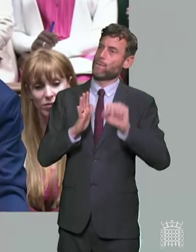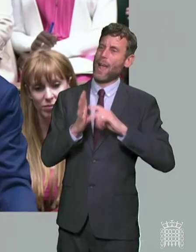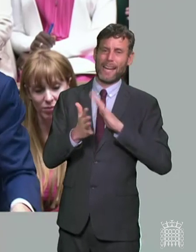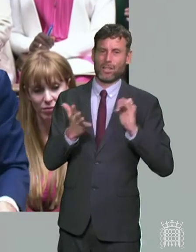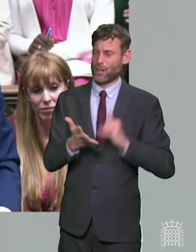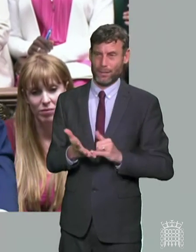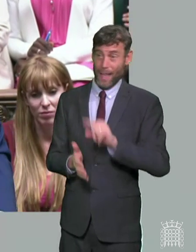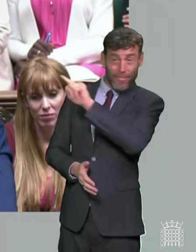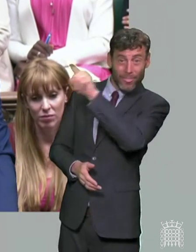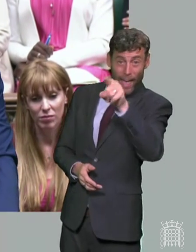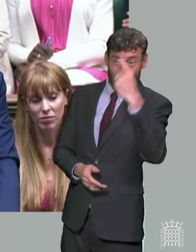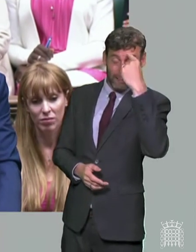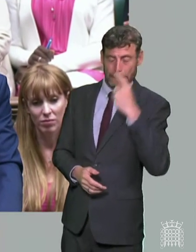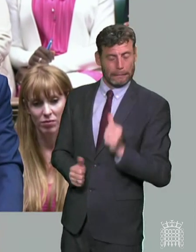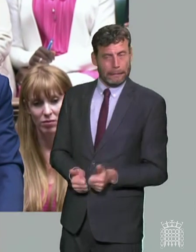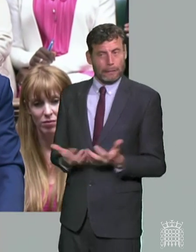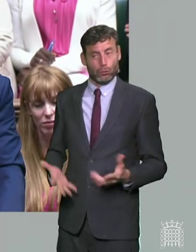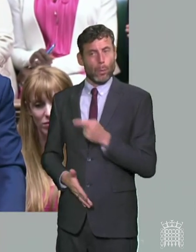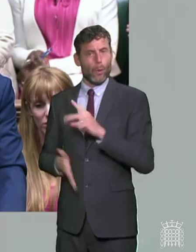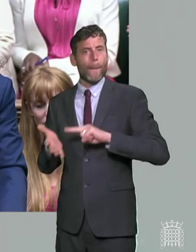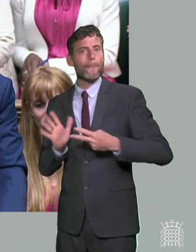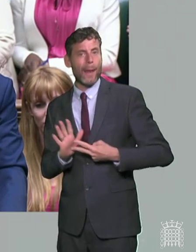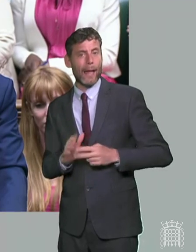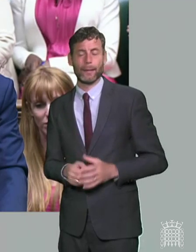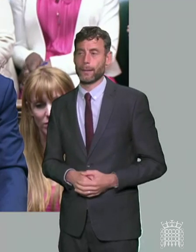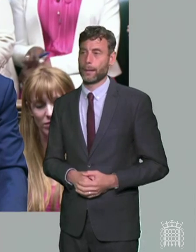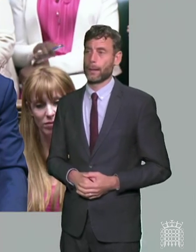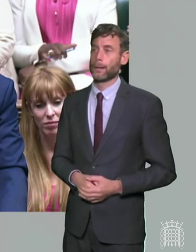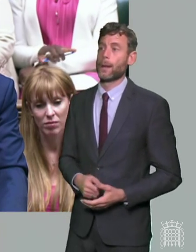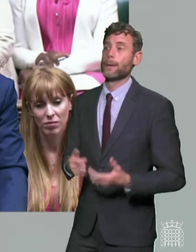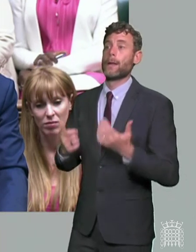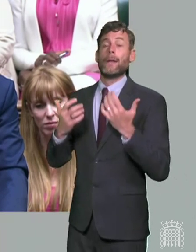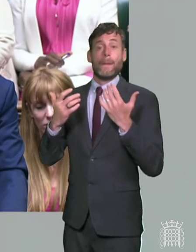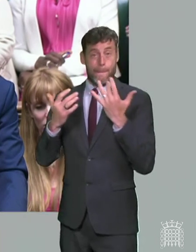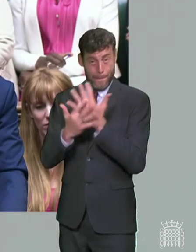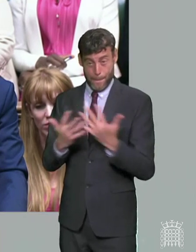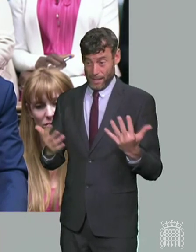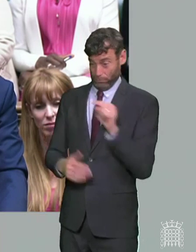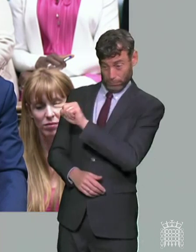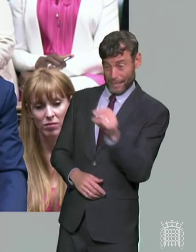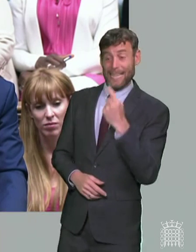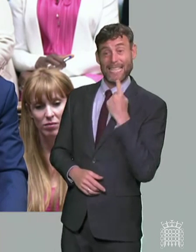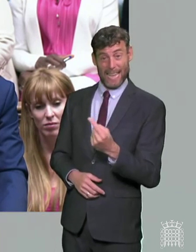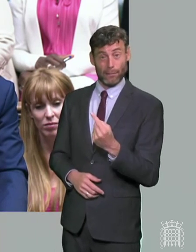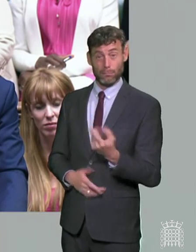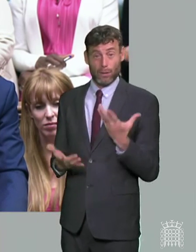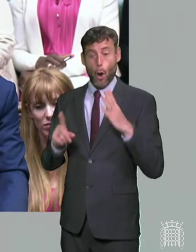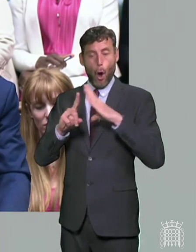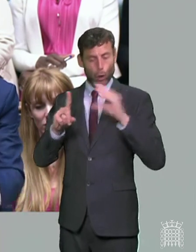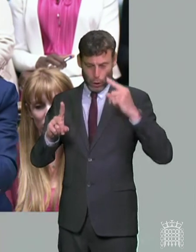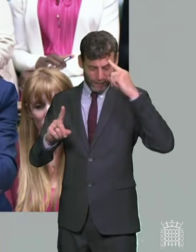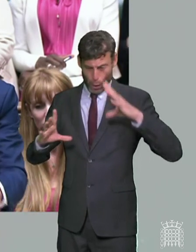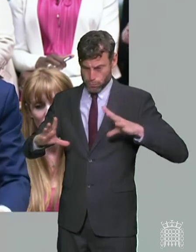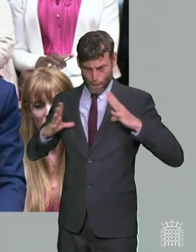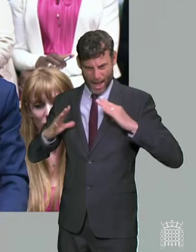Members of his Cabinet admit that the Conservatives left our health system “wanting and inadequate” when the pandemic hit.